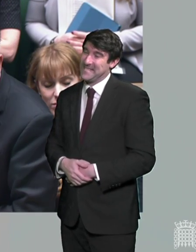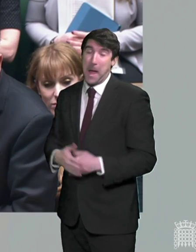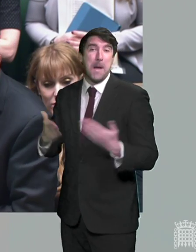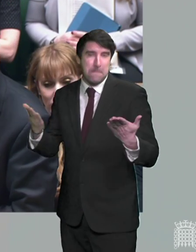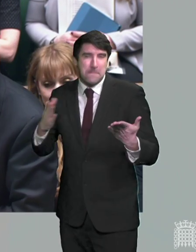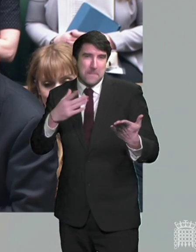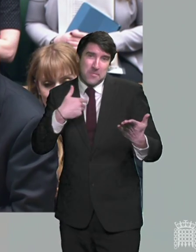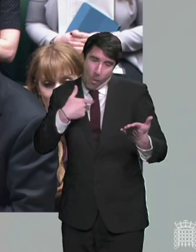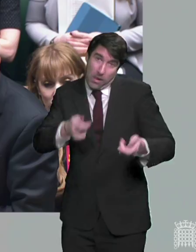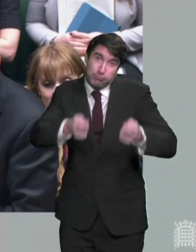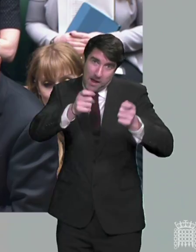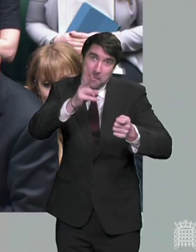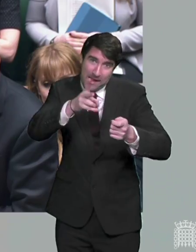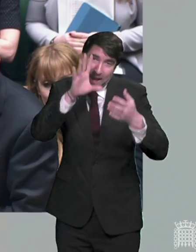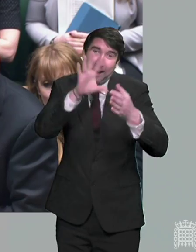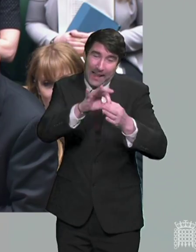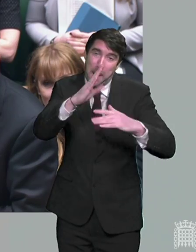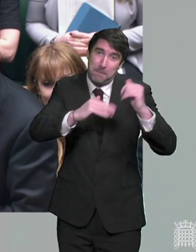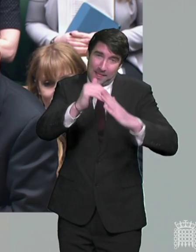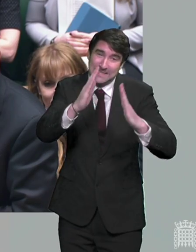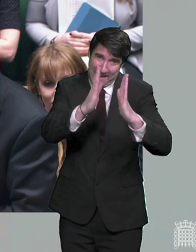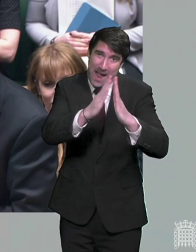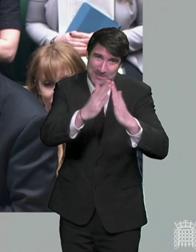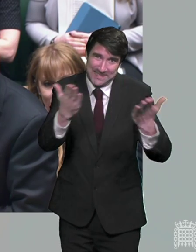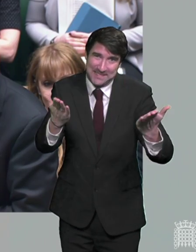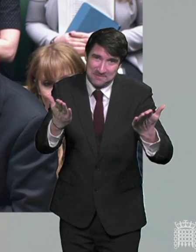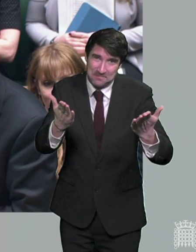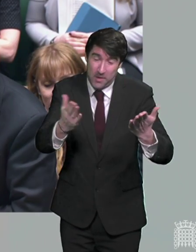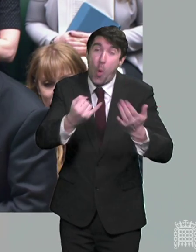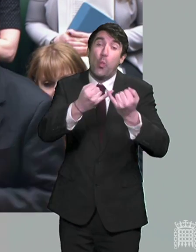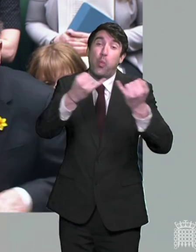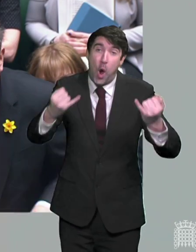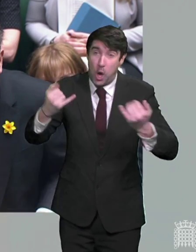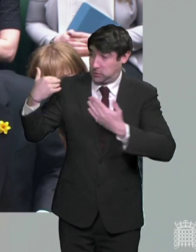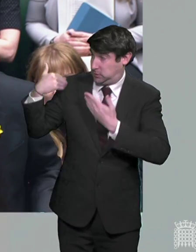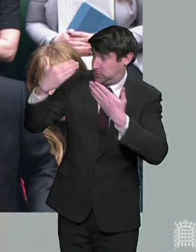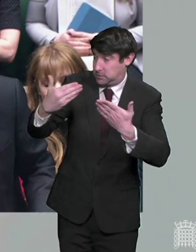House building is at the lowest level for 75 years.